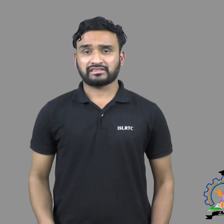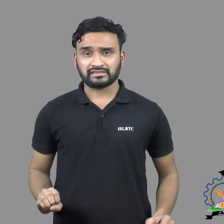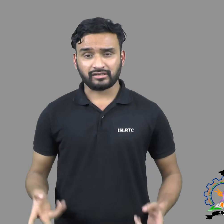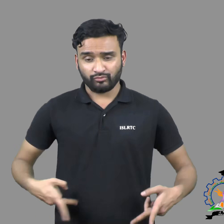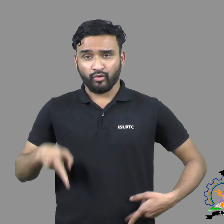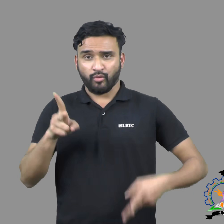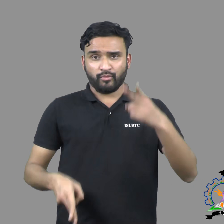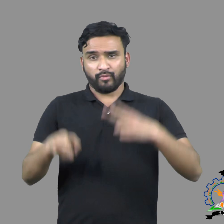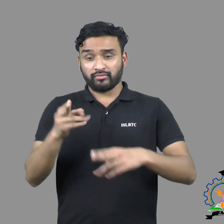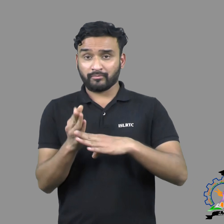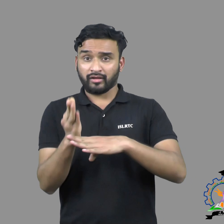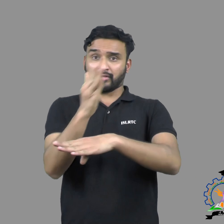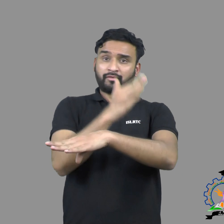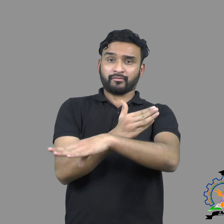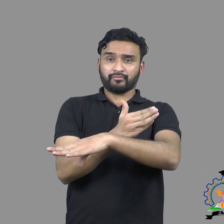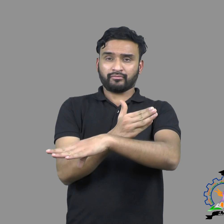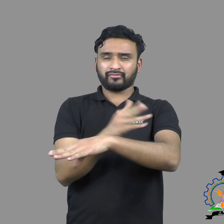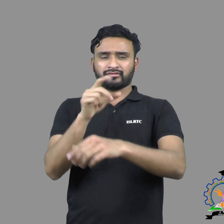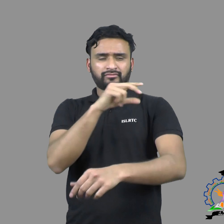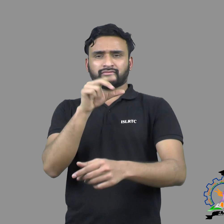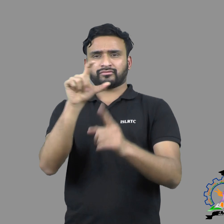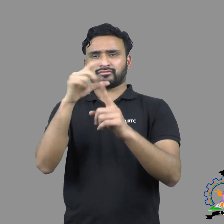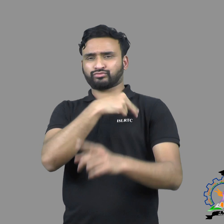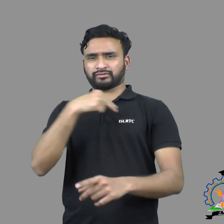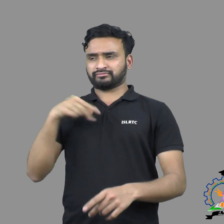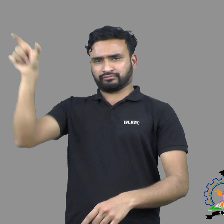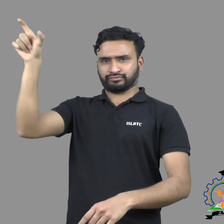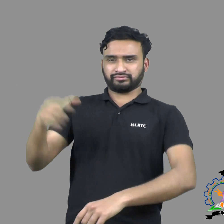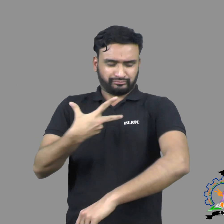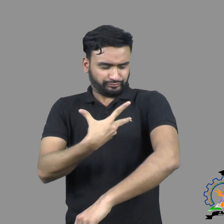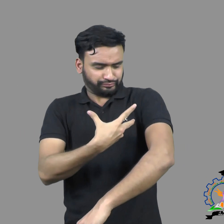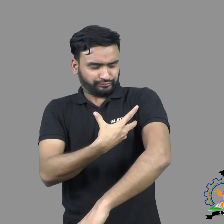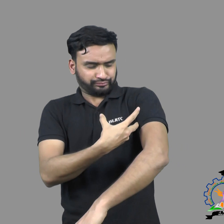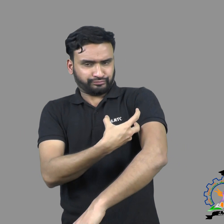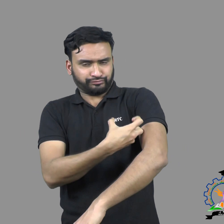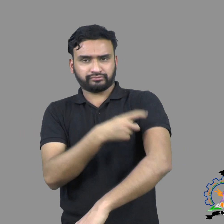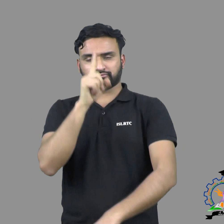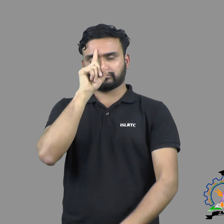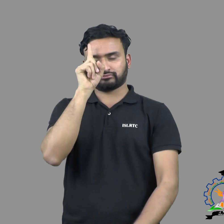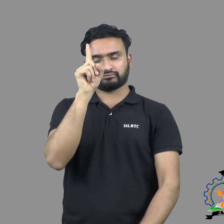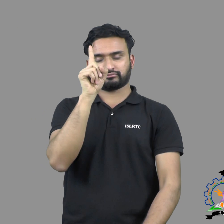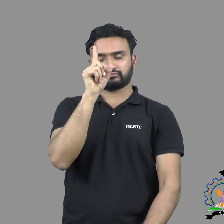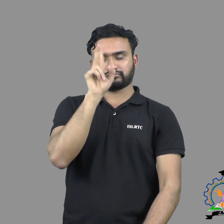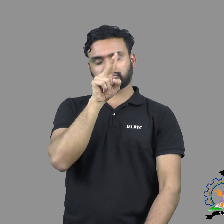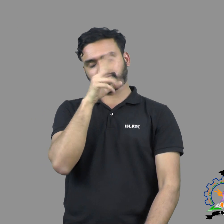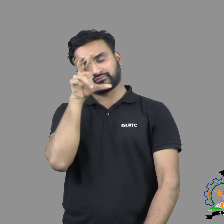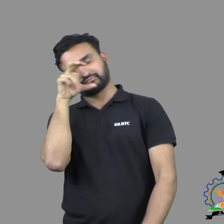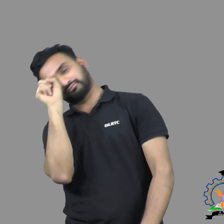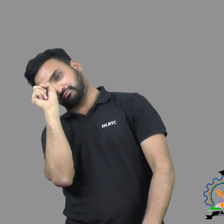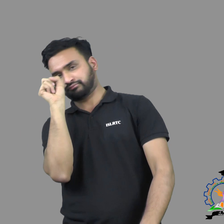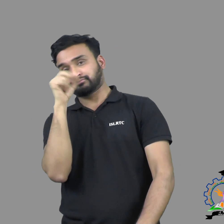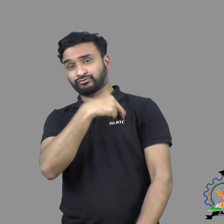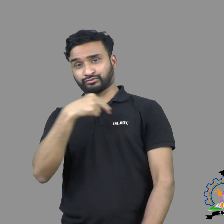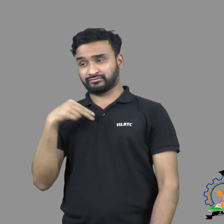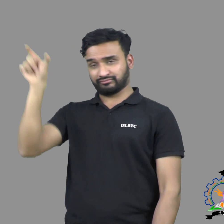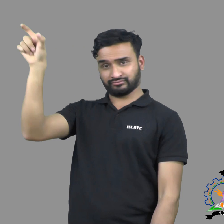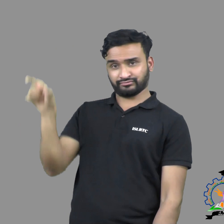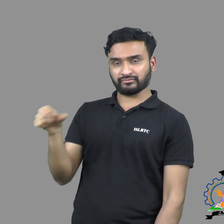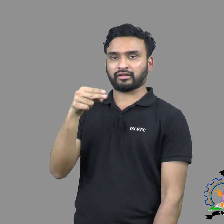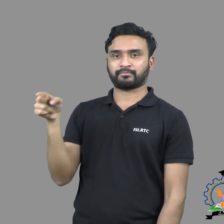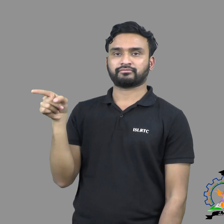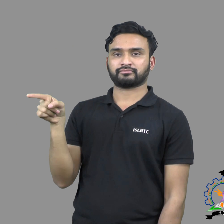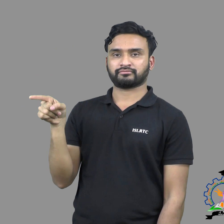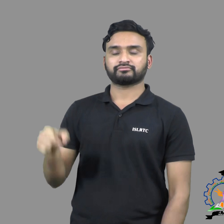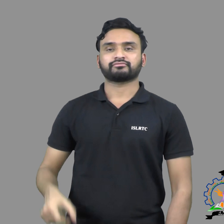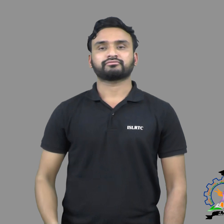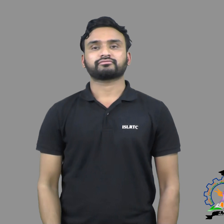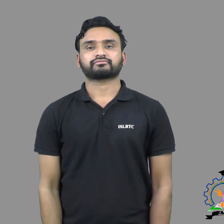Anesthesiologist